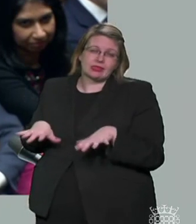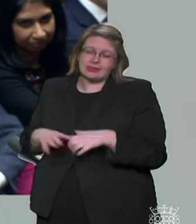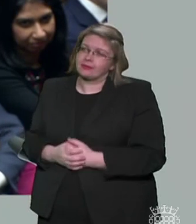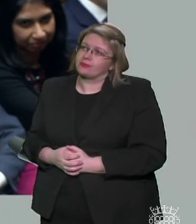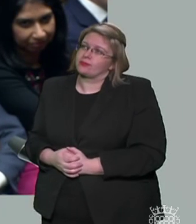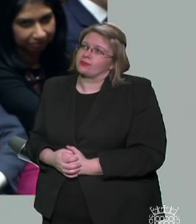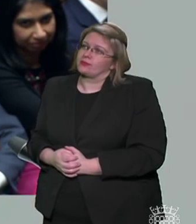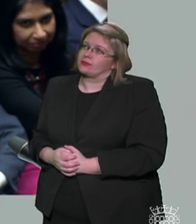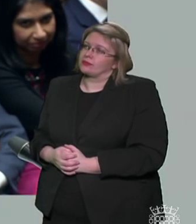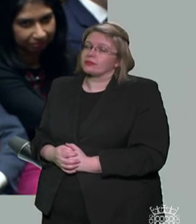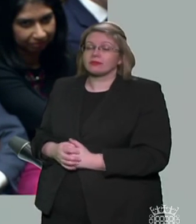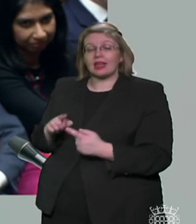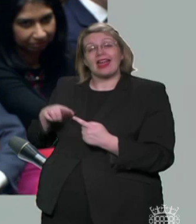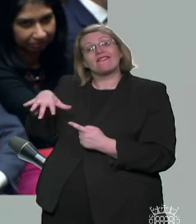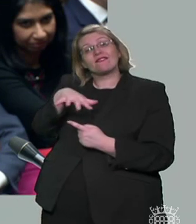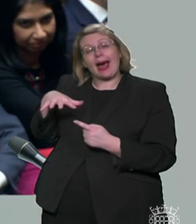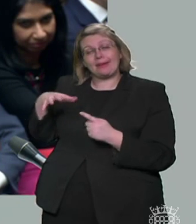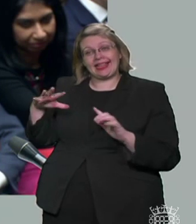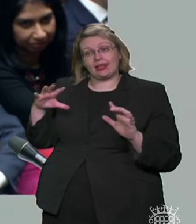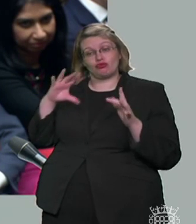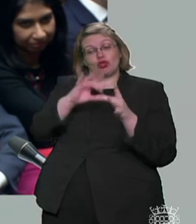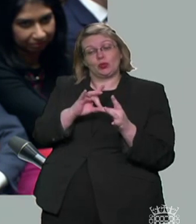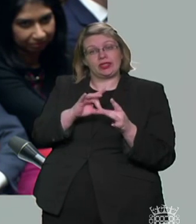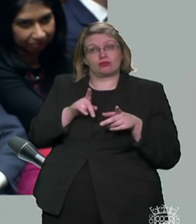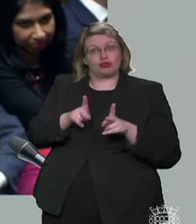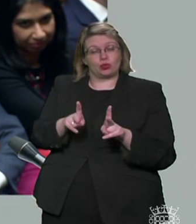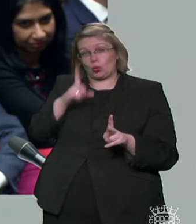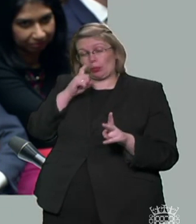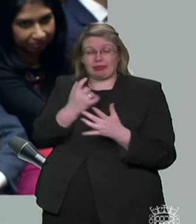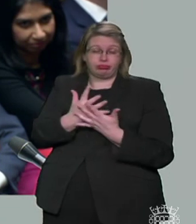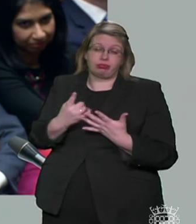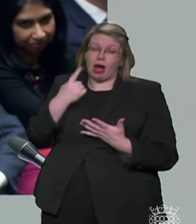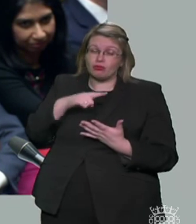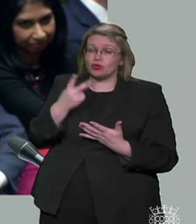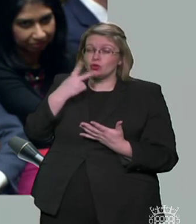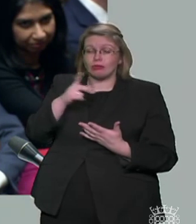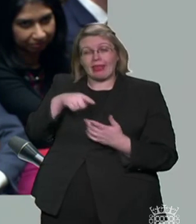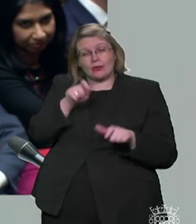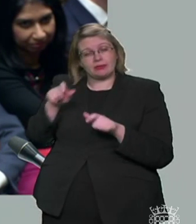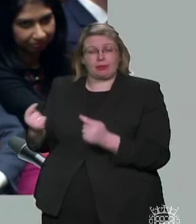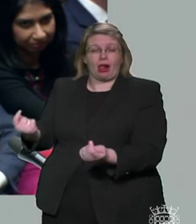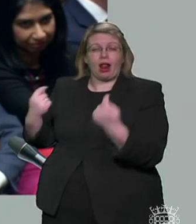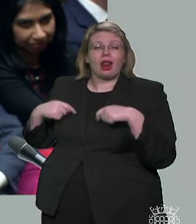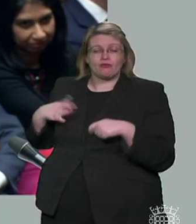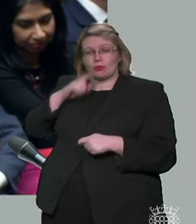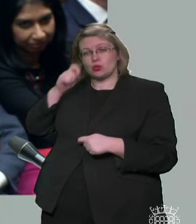That family reunion route alone could bring hundreds of thousands of people here.